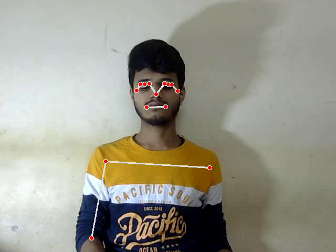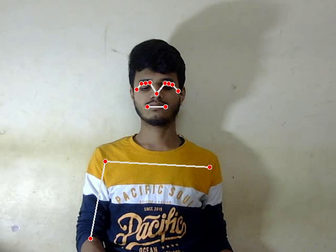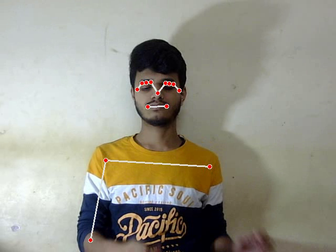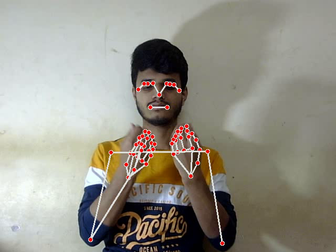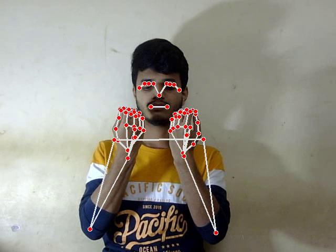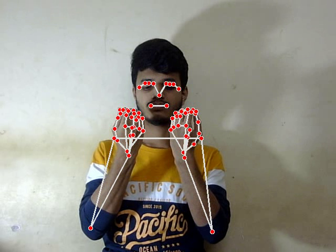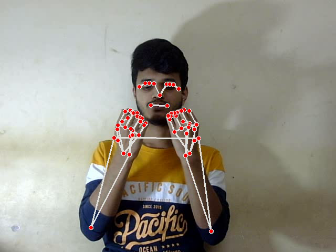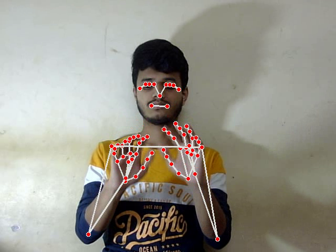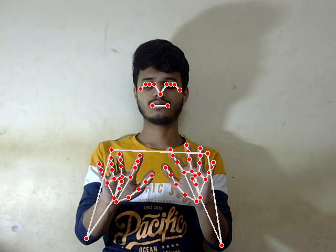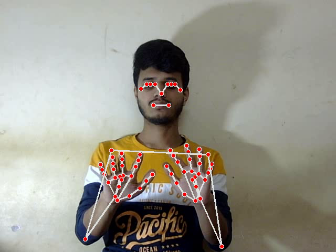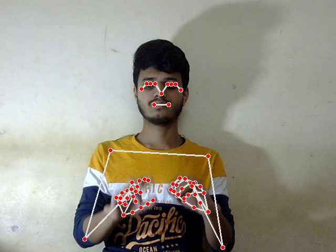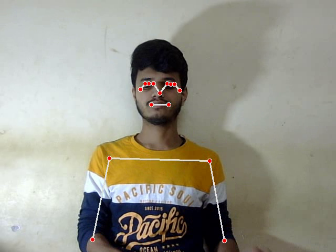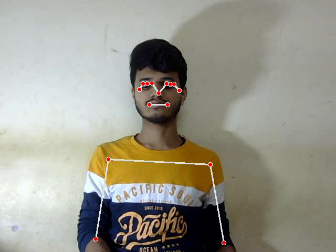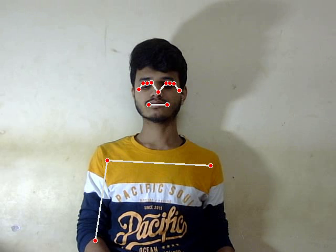finish